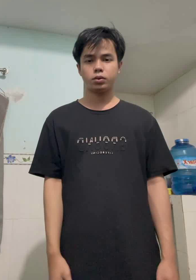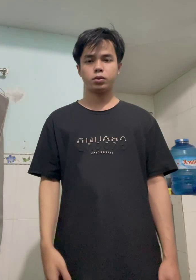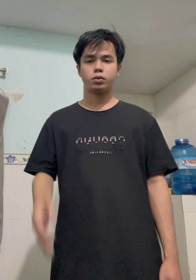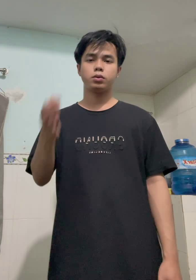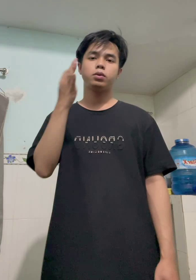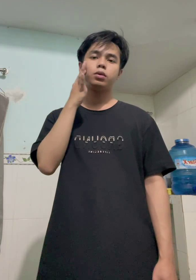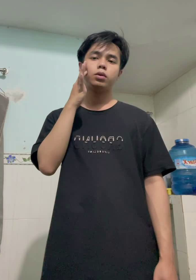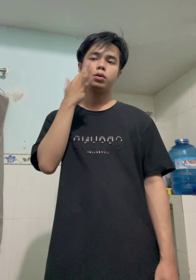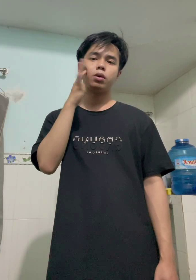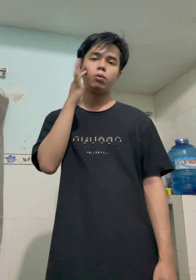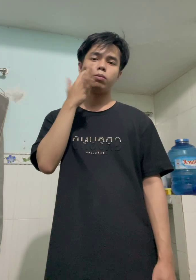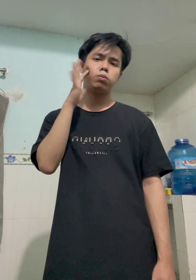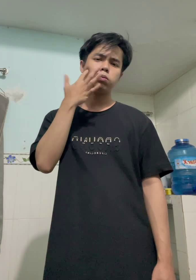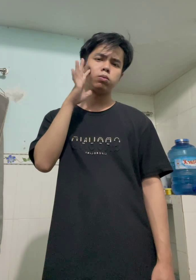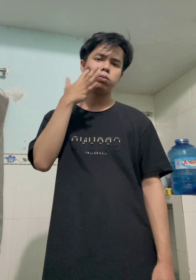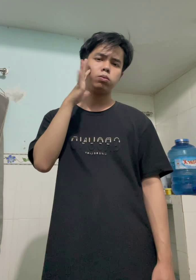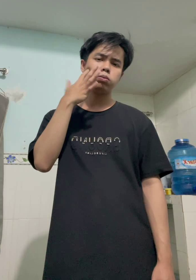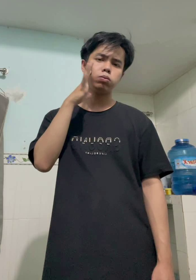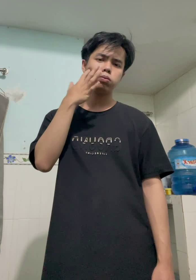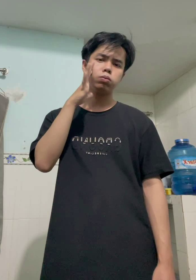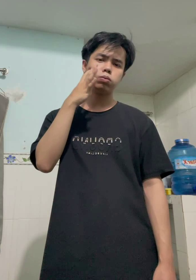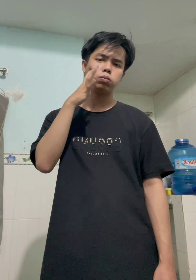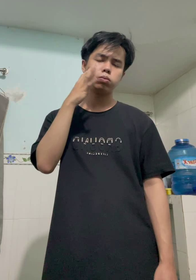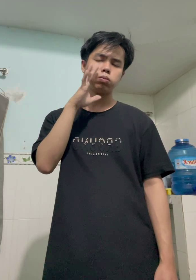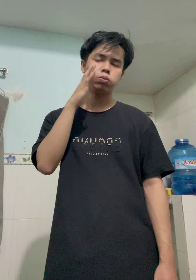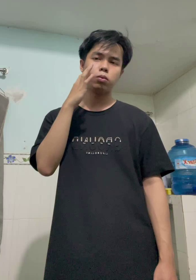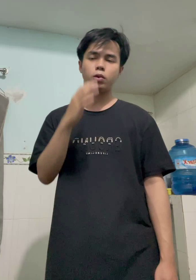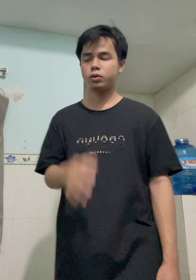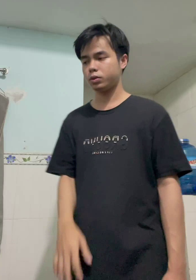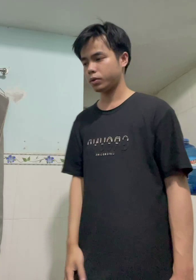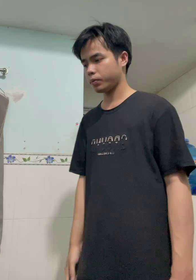kinh tom